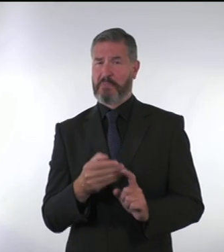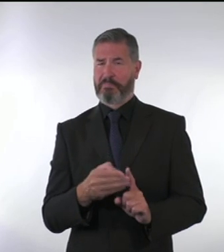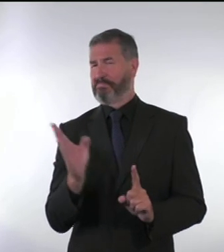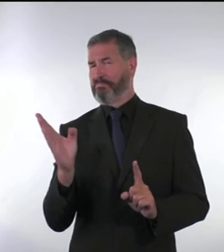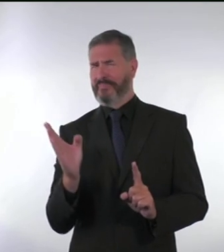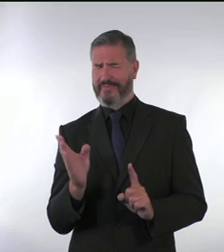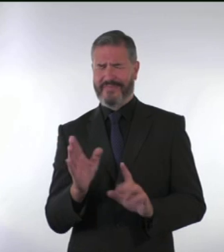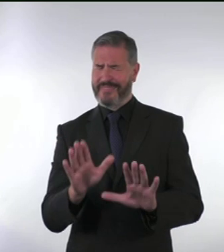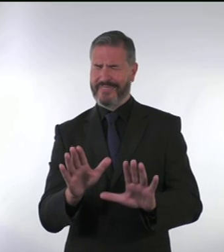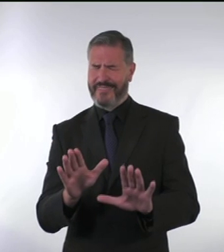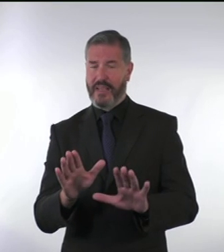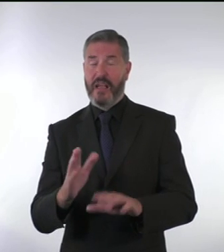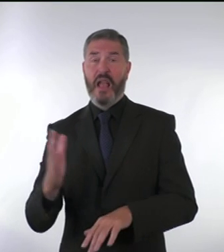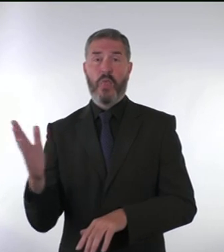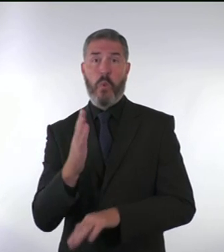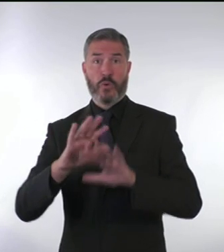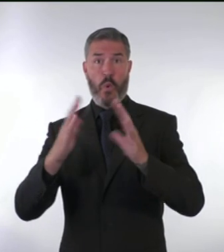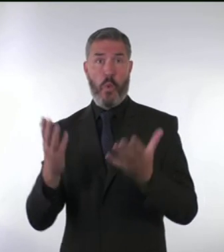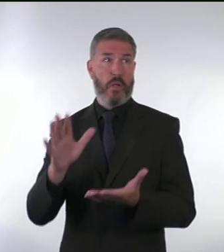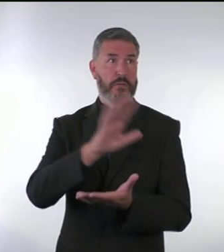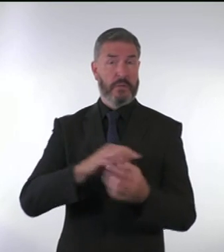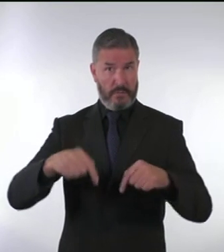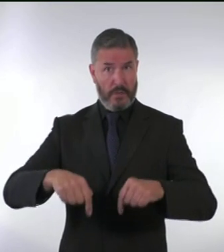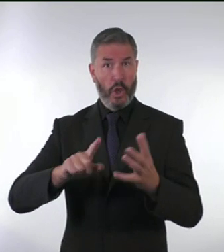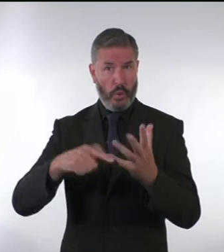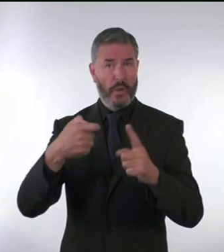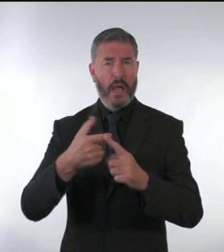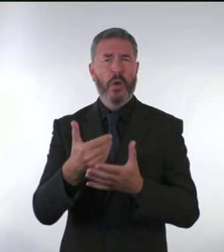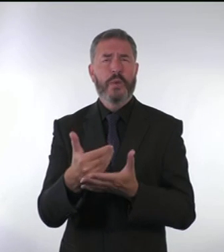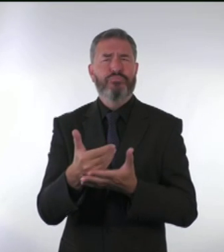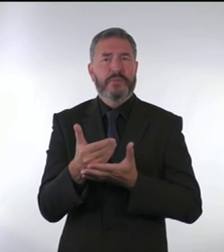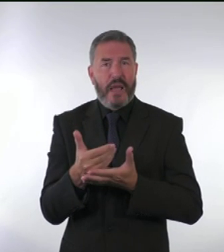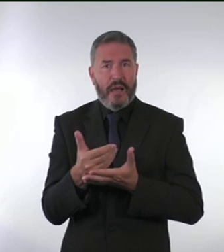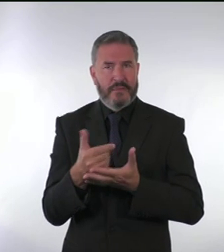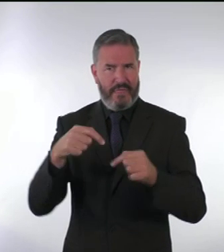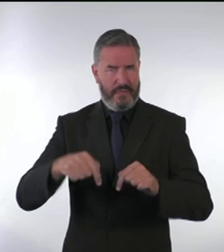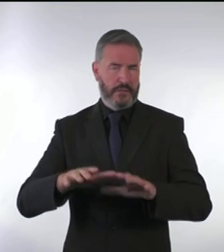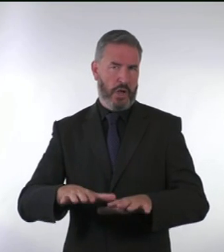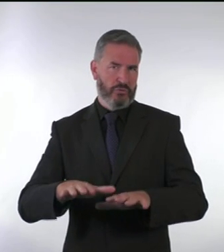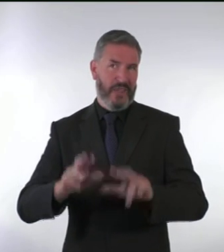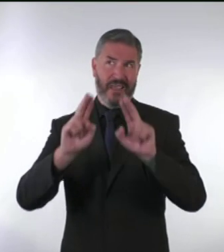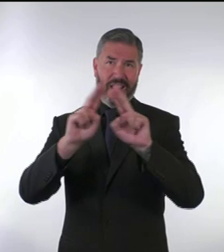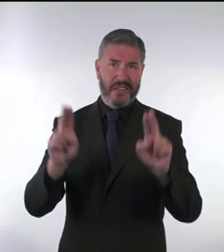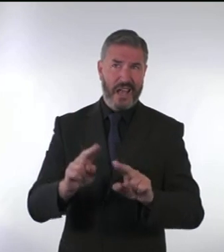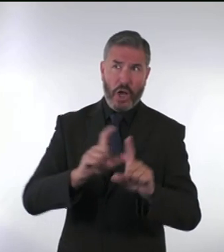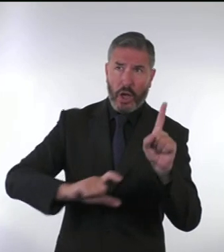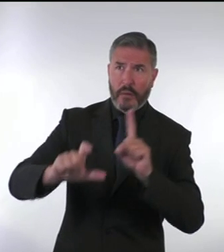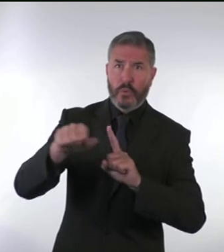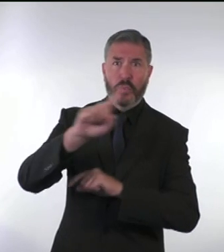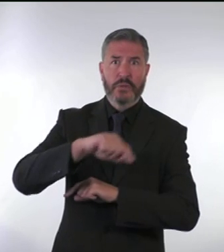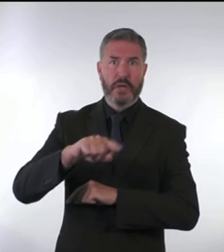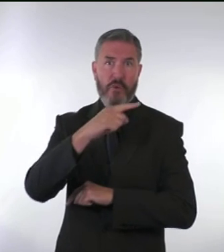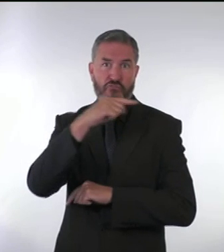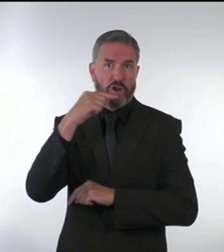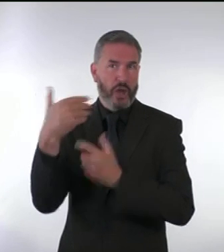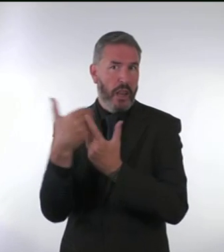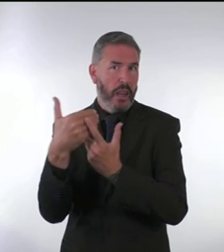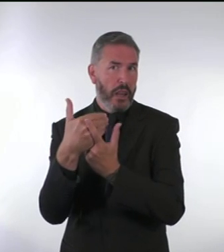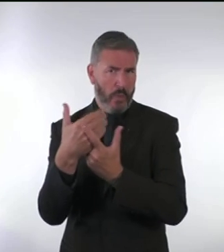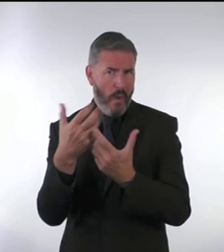There is no country in the western world that is more vigilant in protecting the interests of this country or those of the international community from Russian interference.